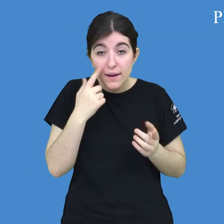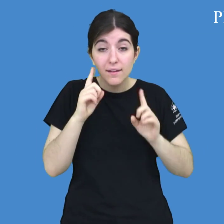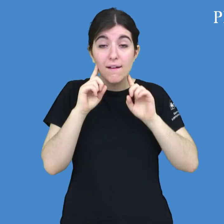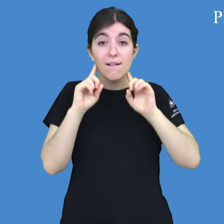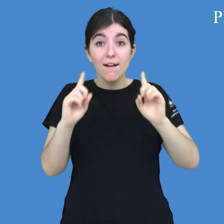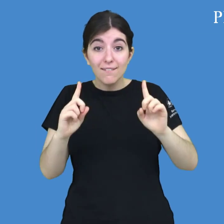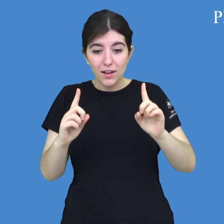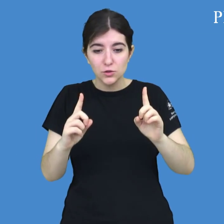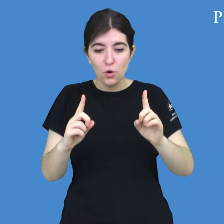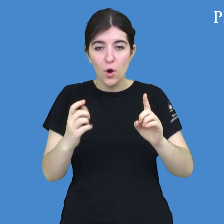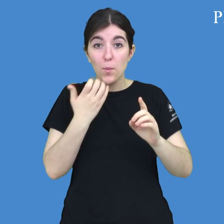caso